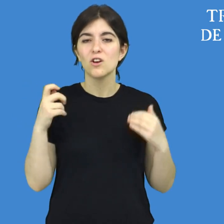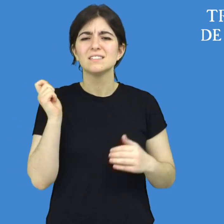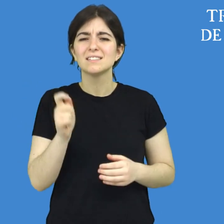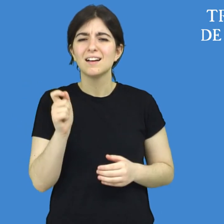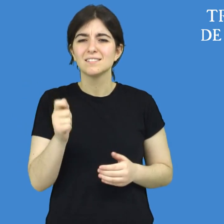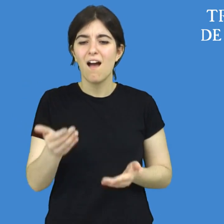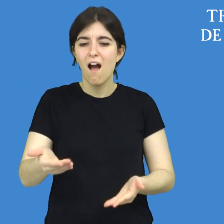frecuente